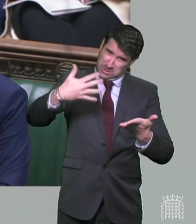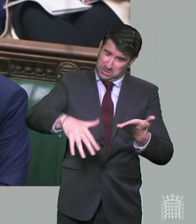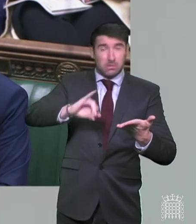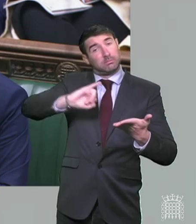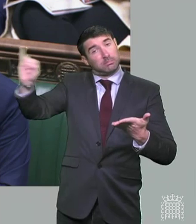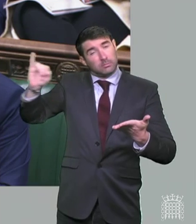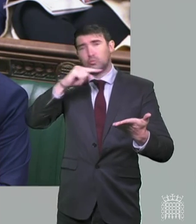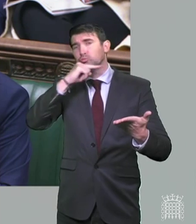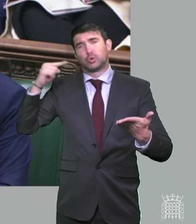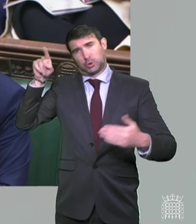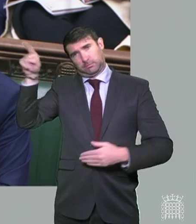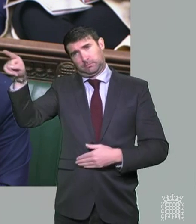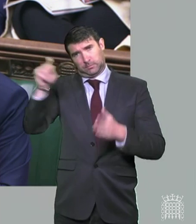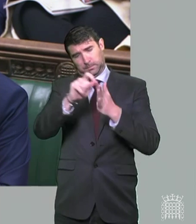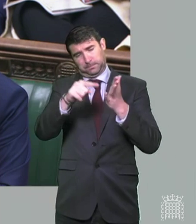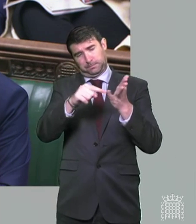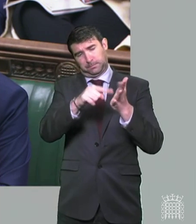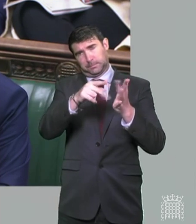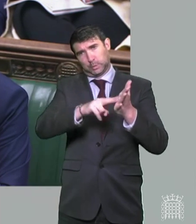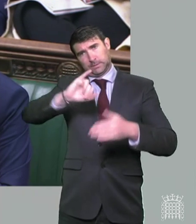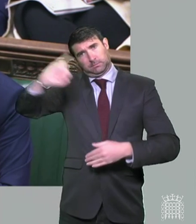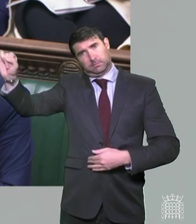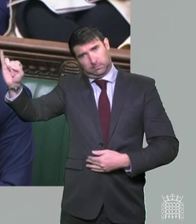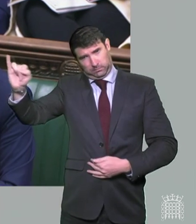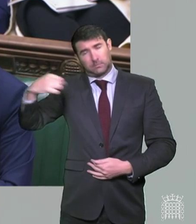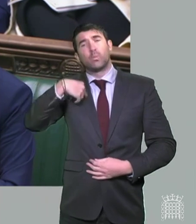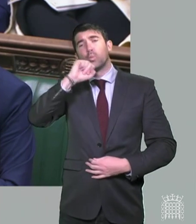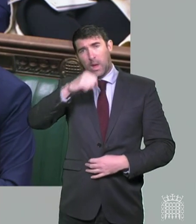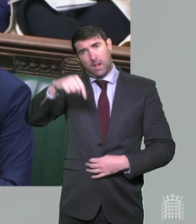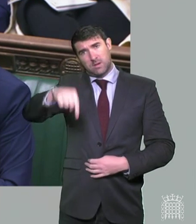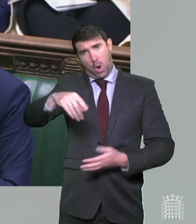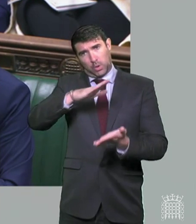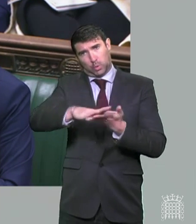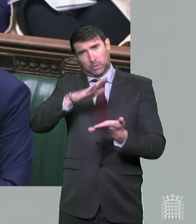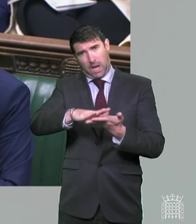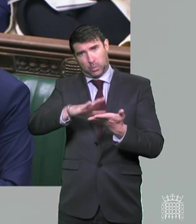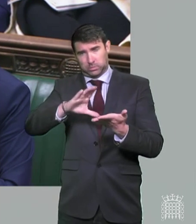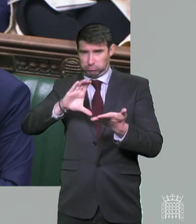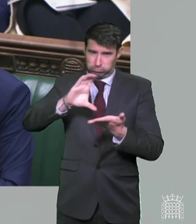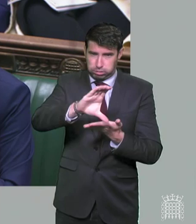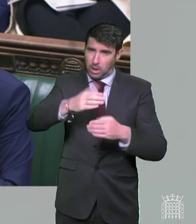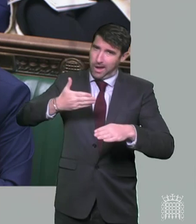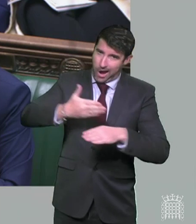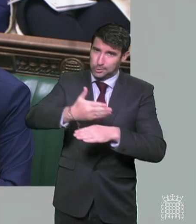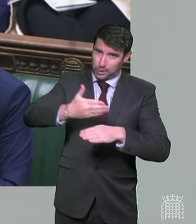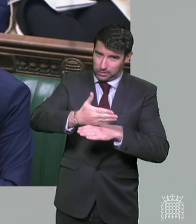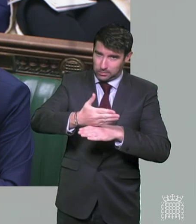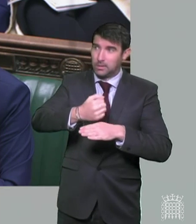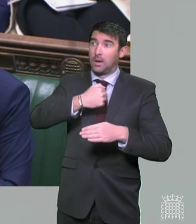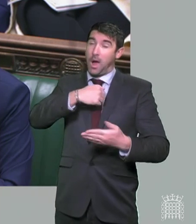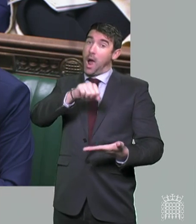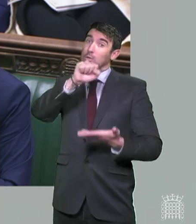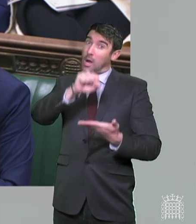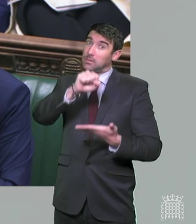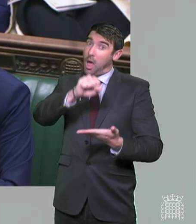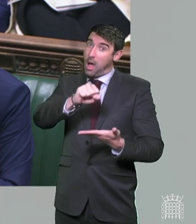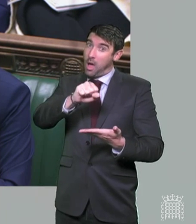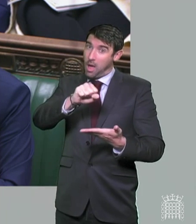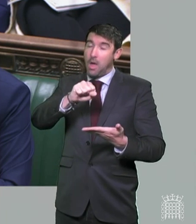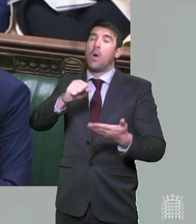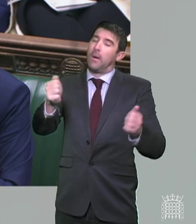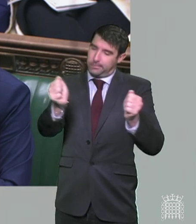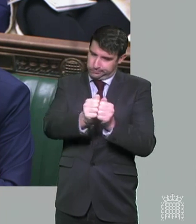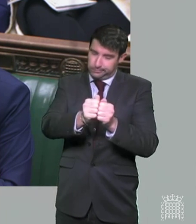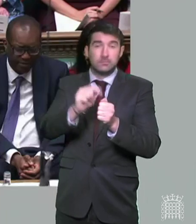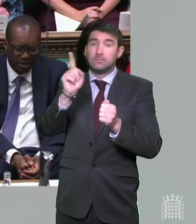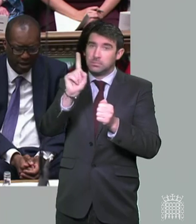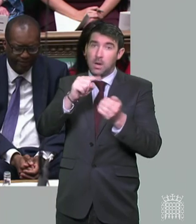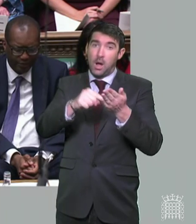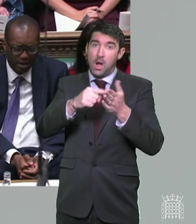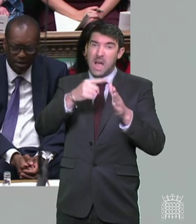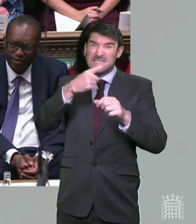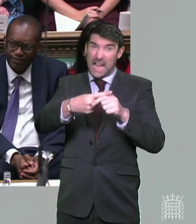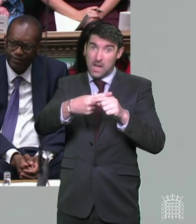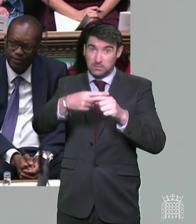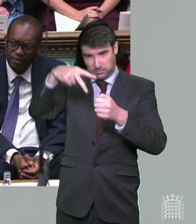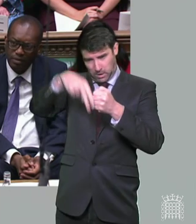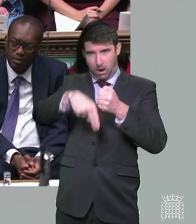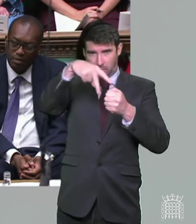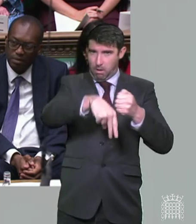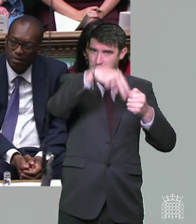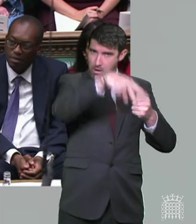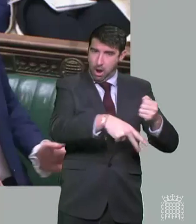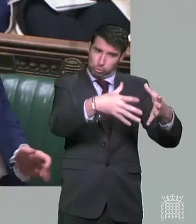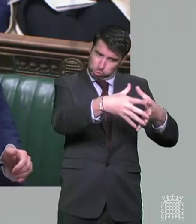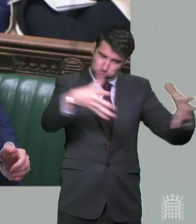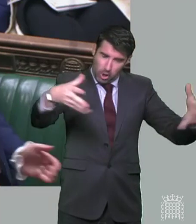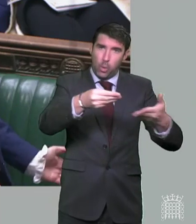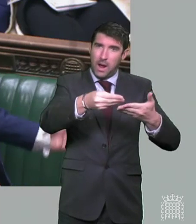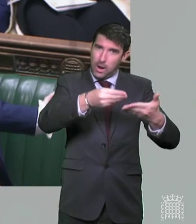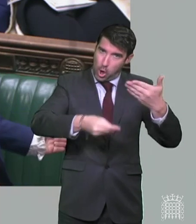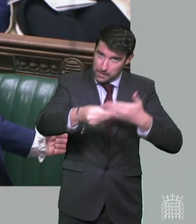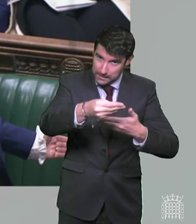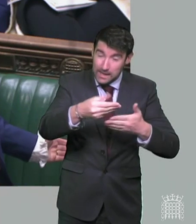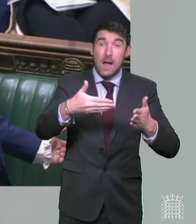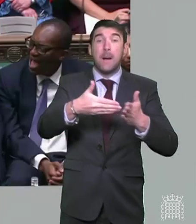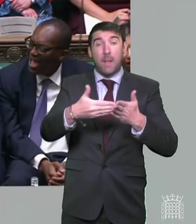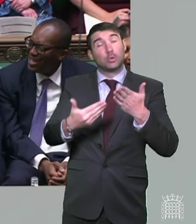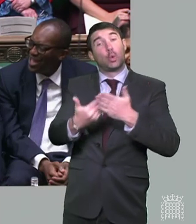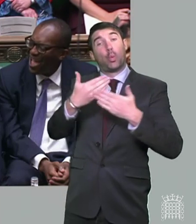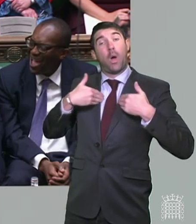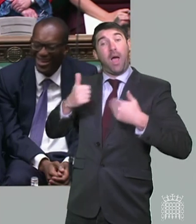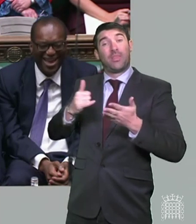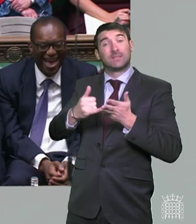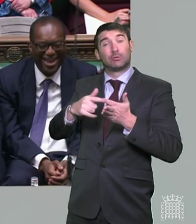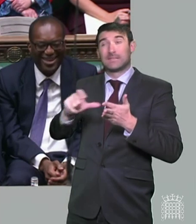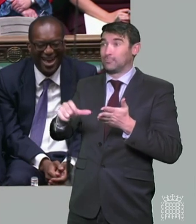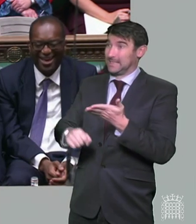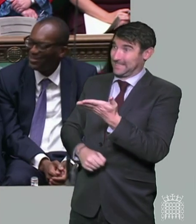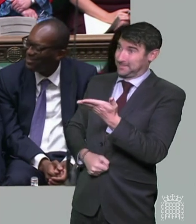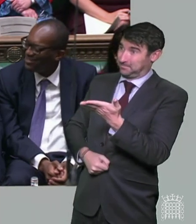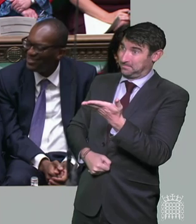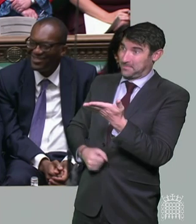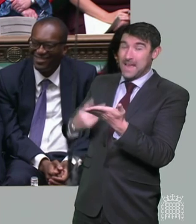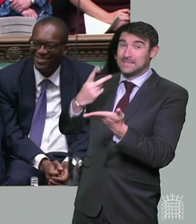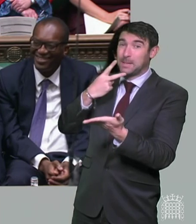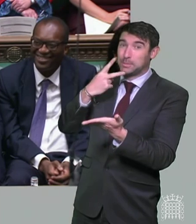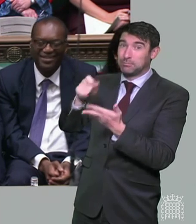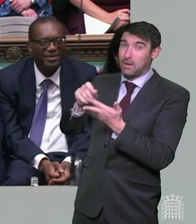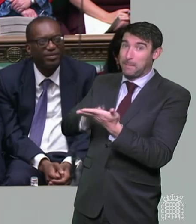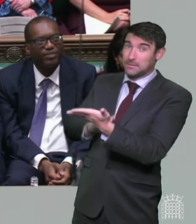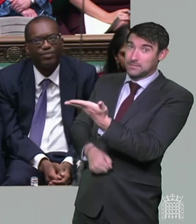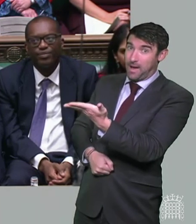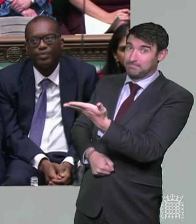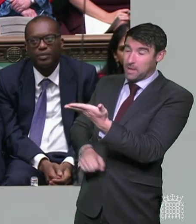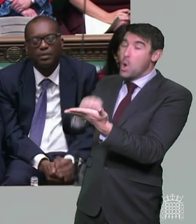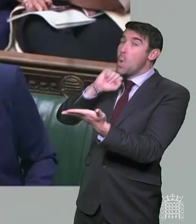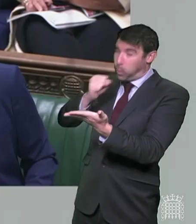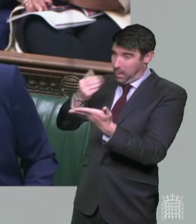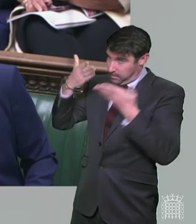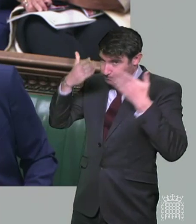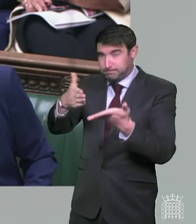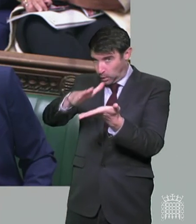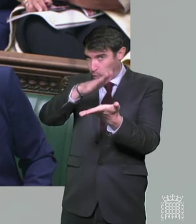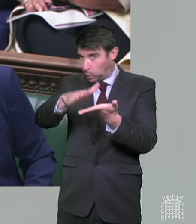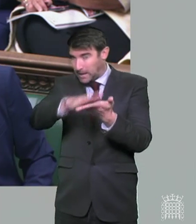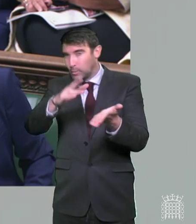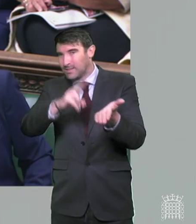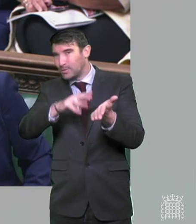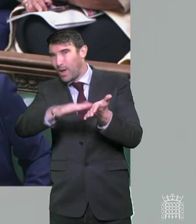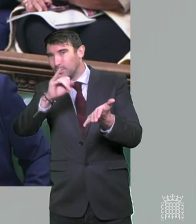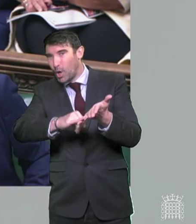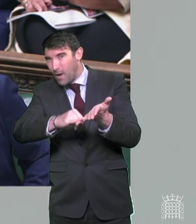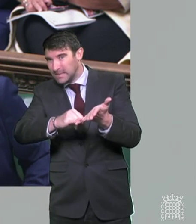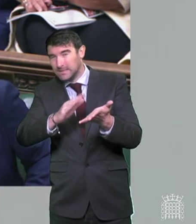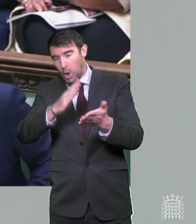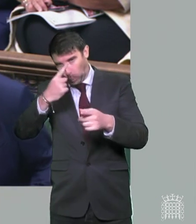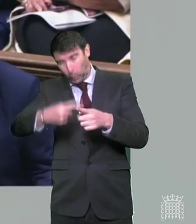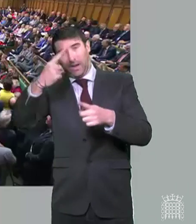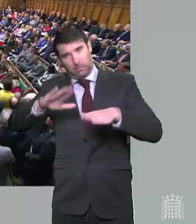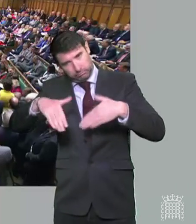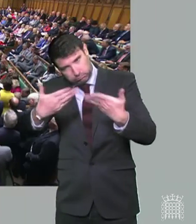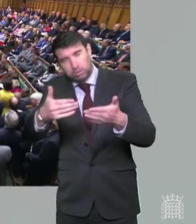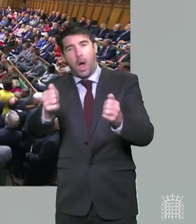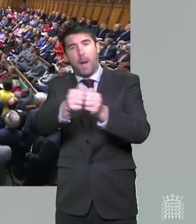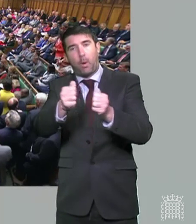That is why I will take immediate action to deal with the energy crisis; my Chancellor will take immediate action to reduce taxes and make sure we are growing our economy; and our new Health Secretary, who is also the Deputy Prime Minister, will take immediate action to make sure that people are able to get appointments with their GP and proper NHS services.